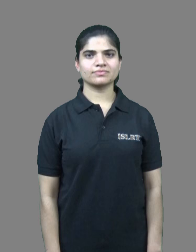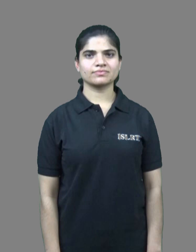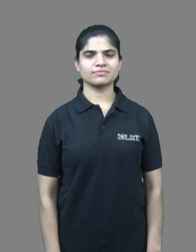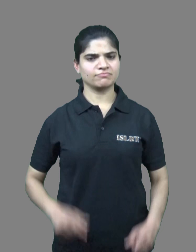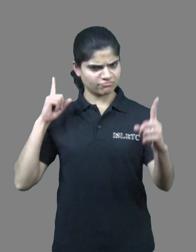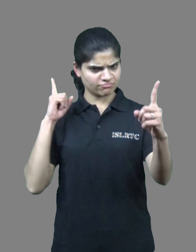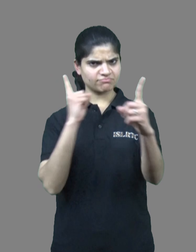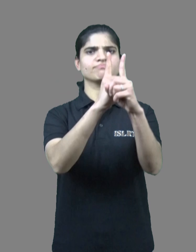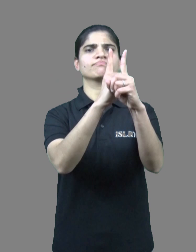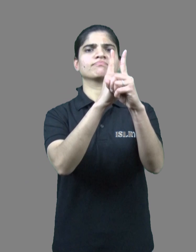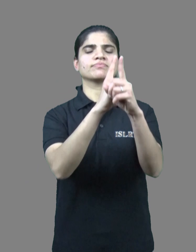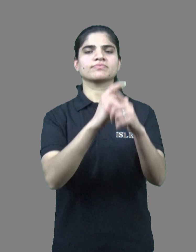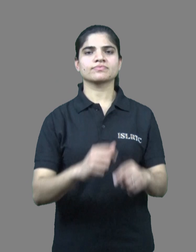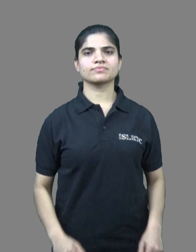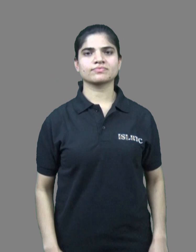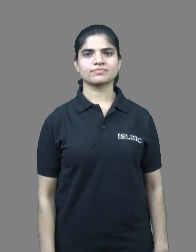Dare Challenge